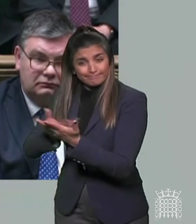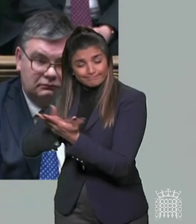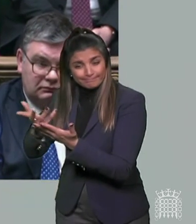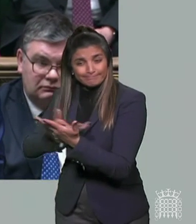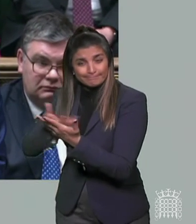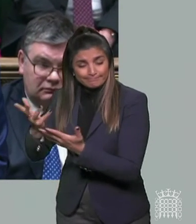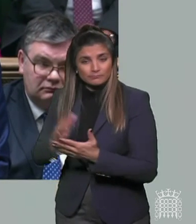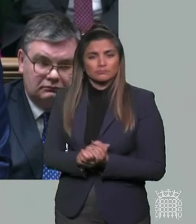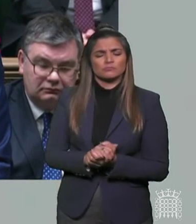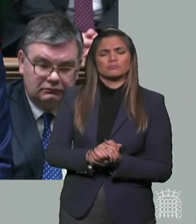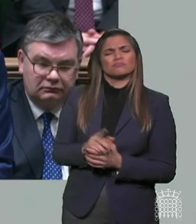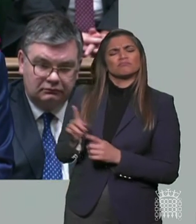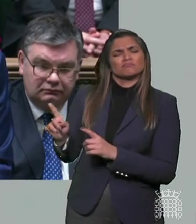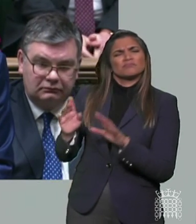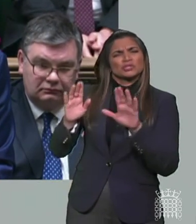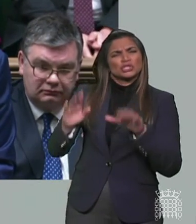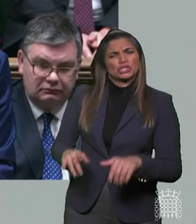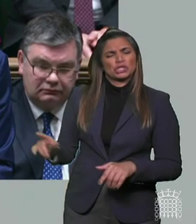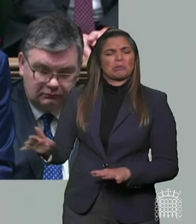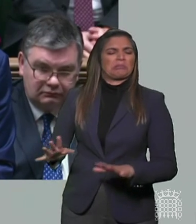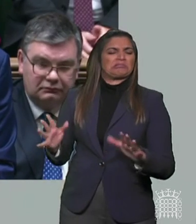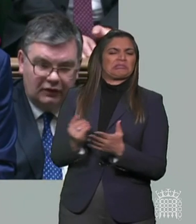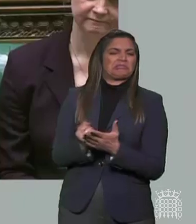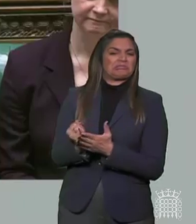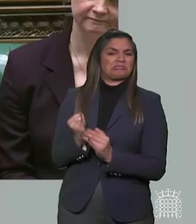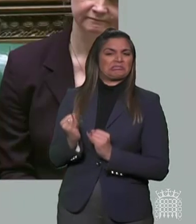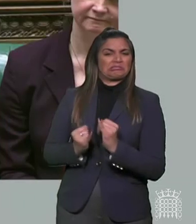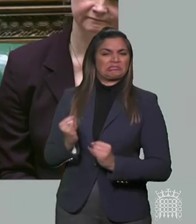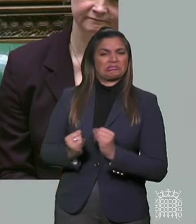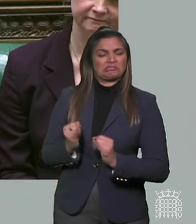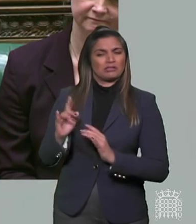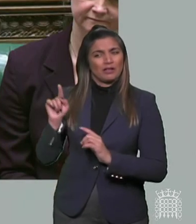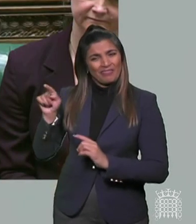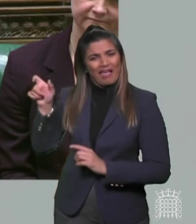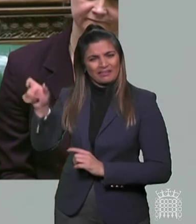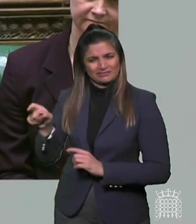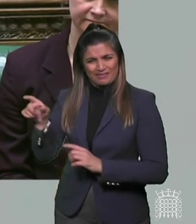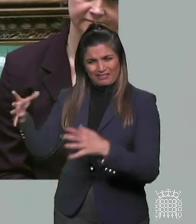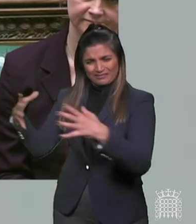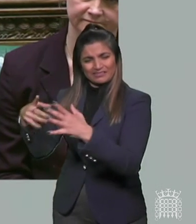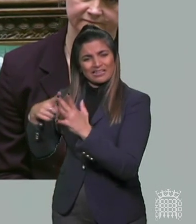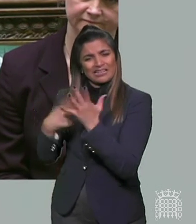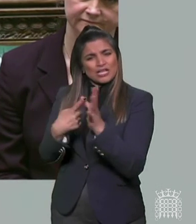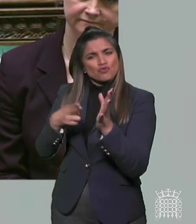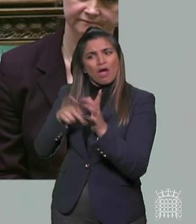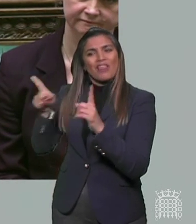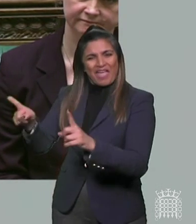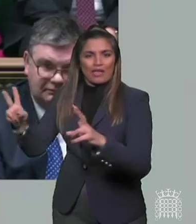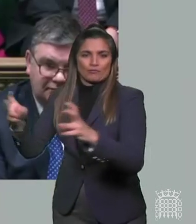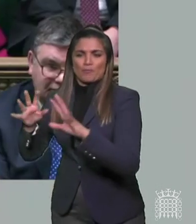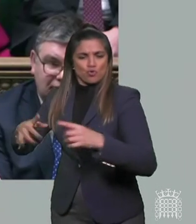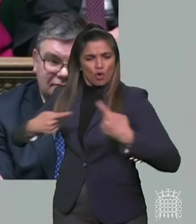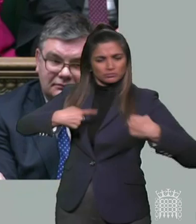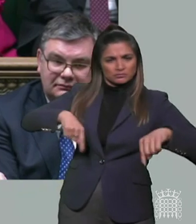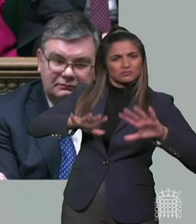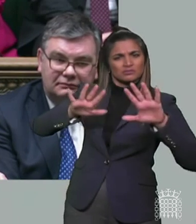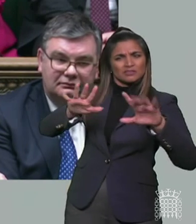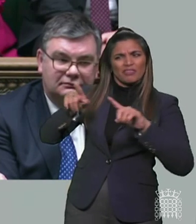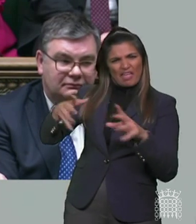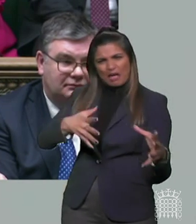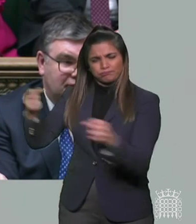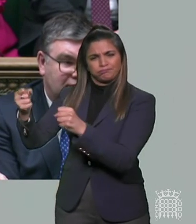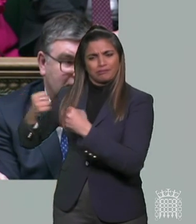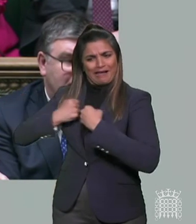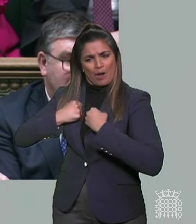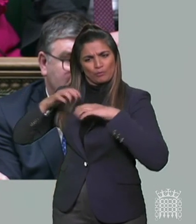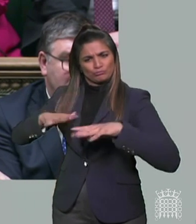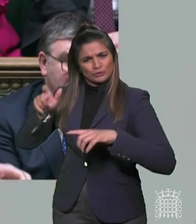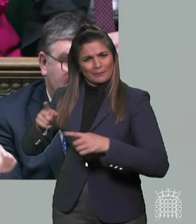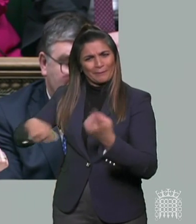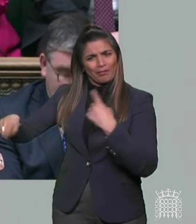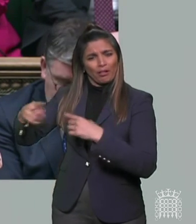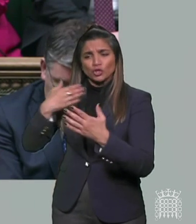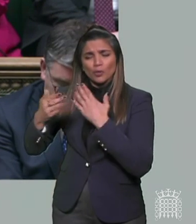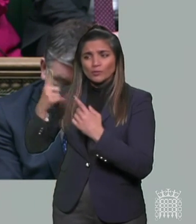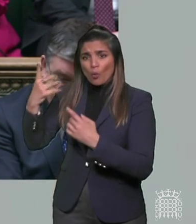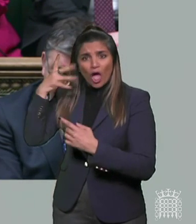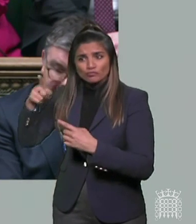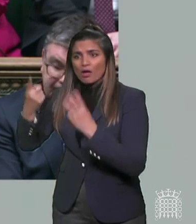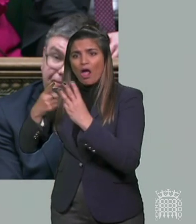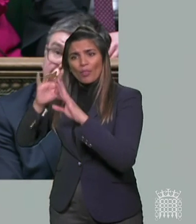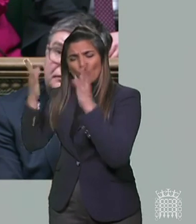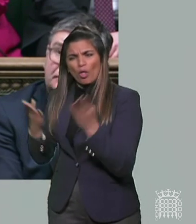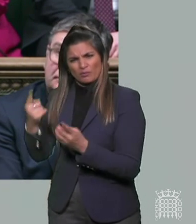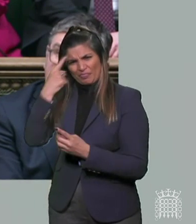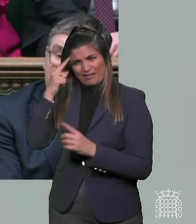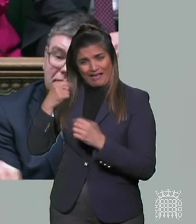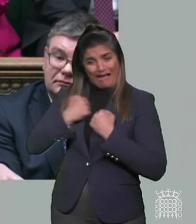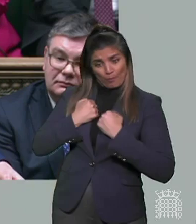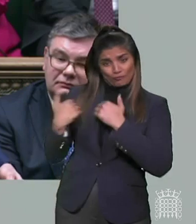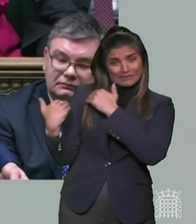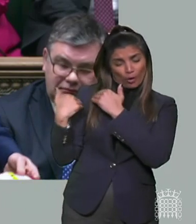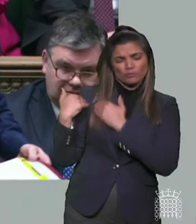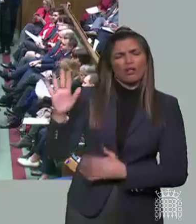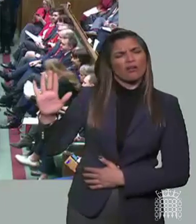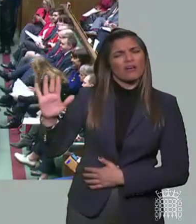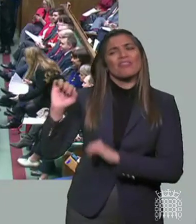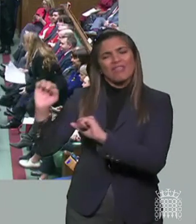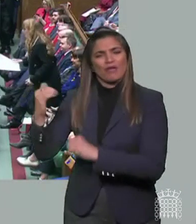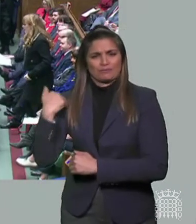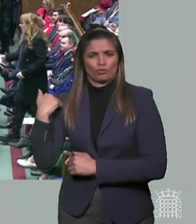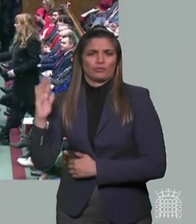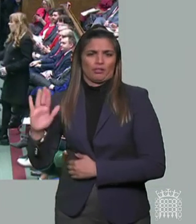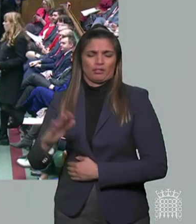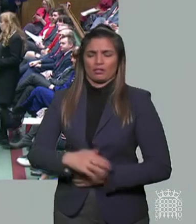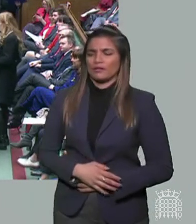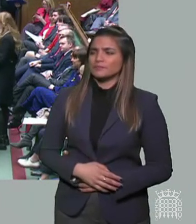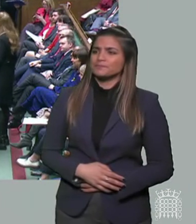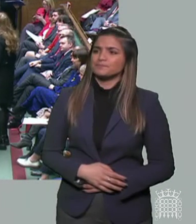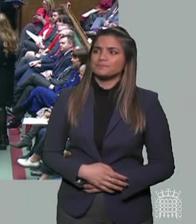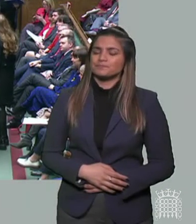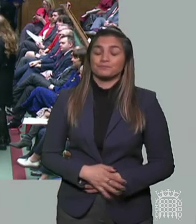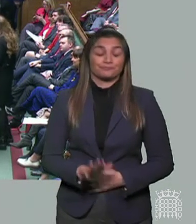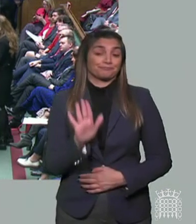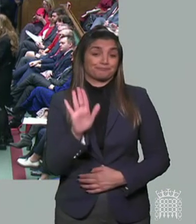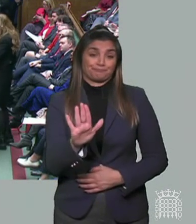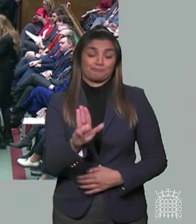She should not give succour to the despotic regime that detained our nationals in Iran, or those around the world, by suggesting it is anyone else’s responsibility other than theirs.